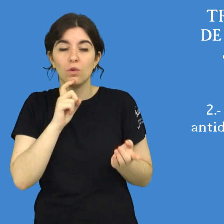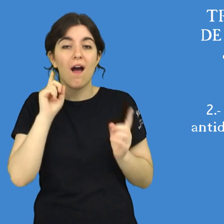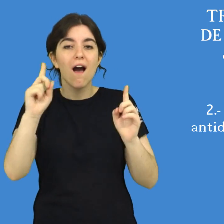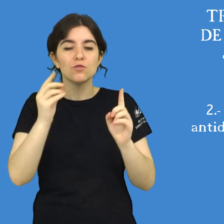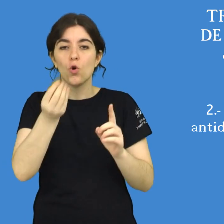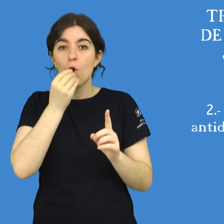caso